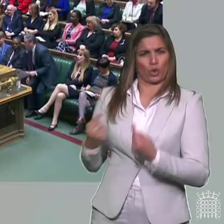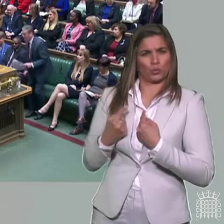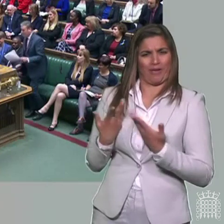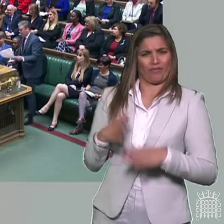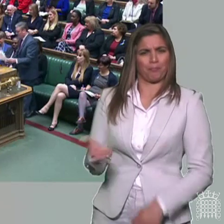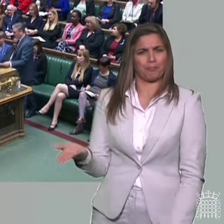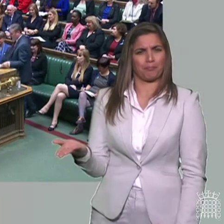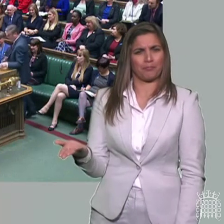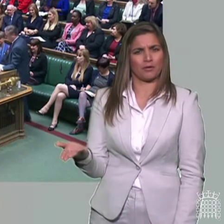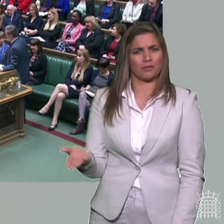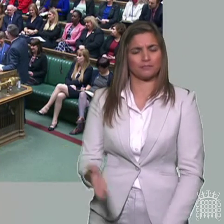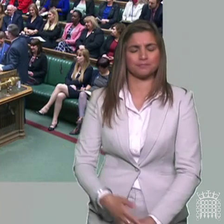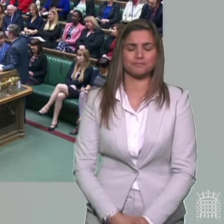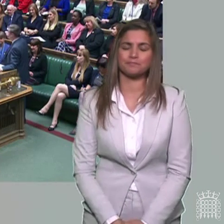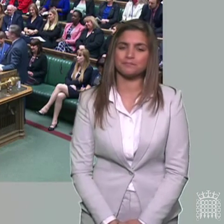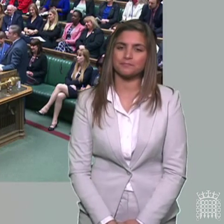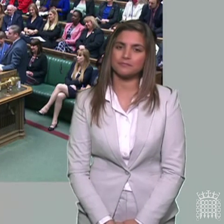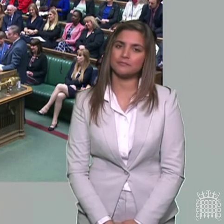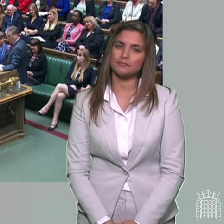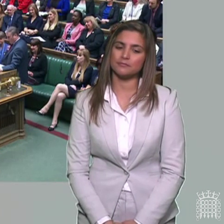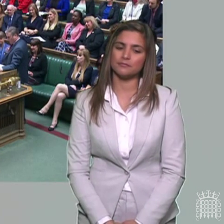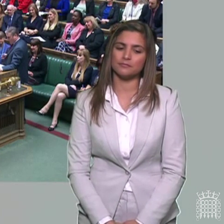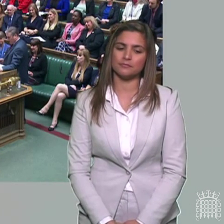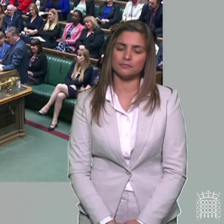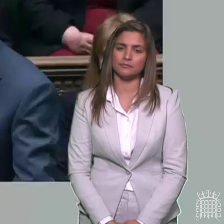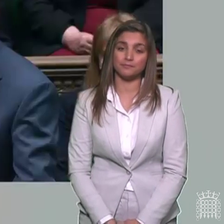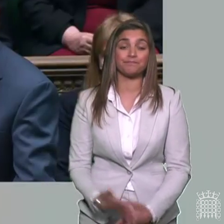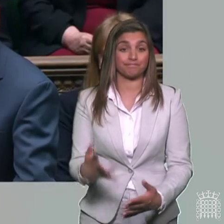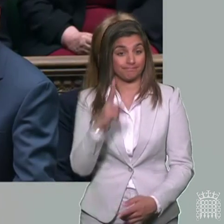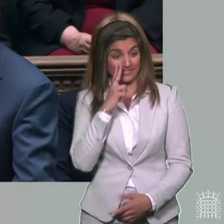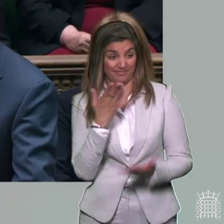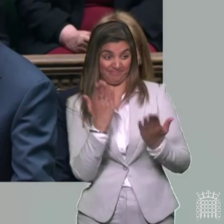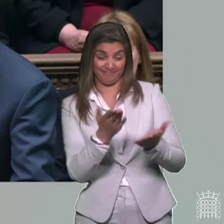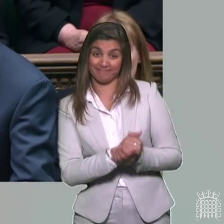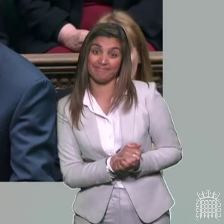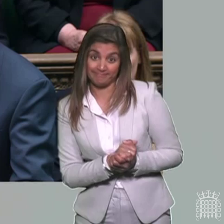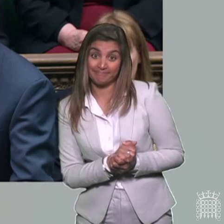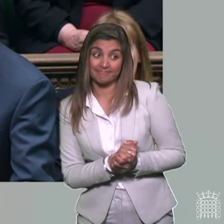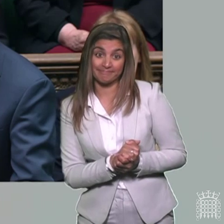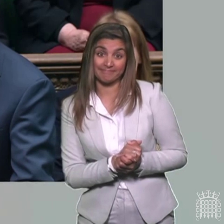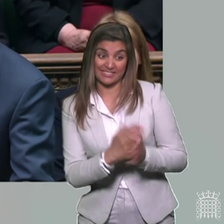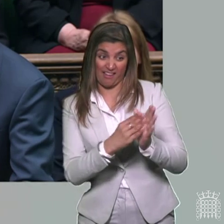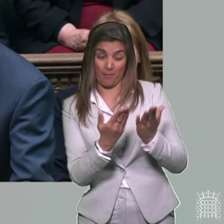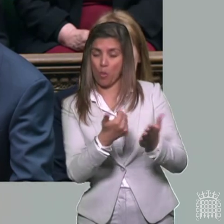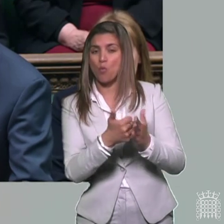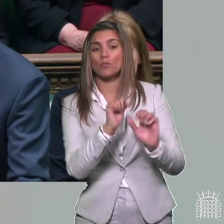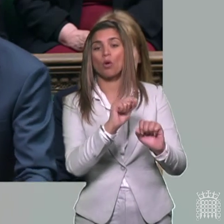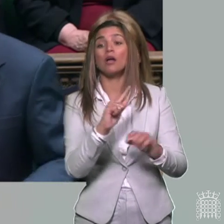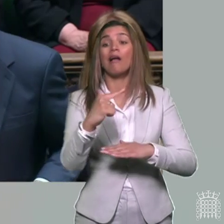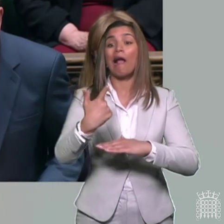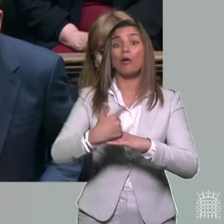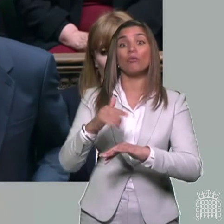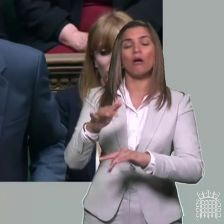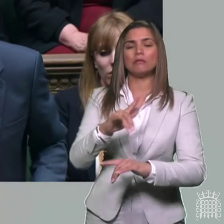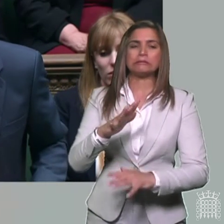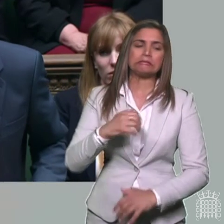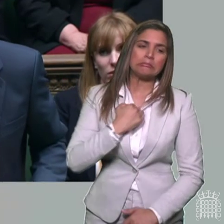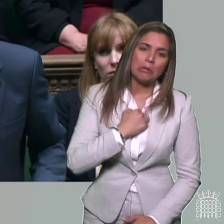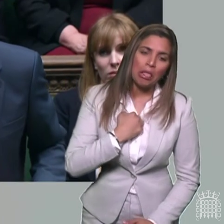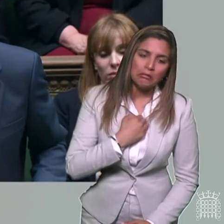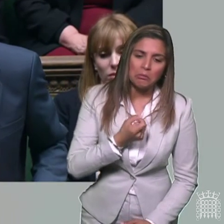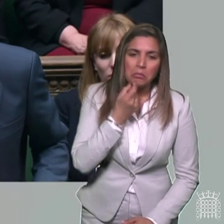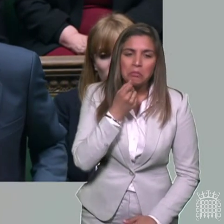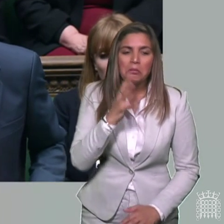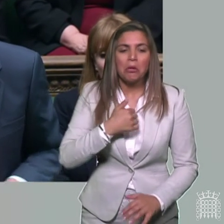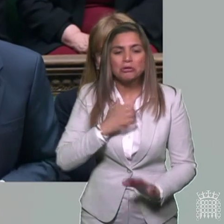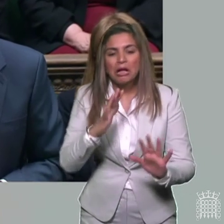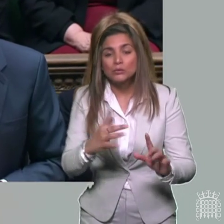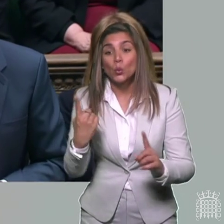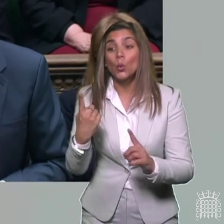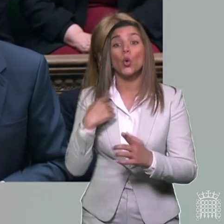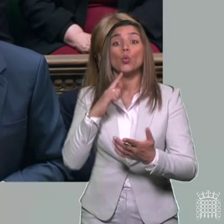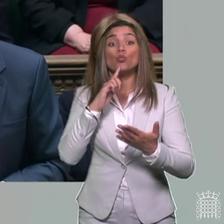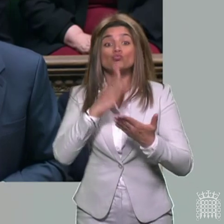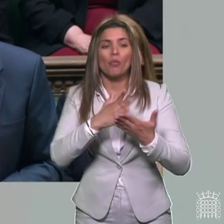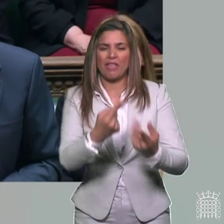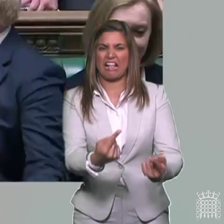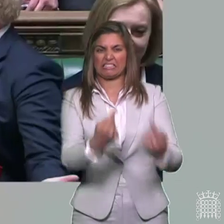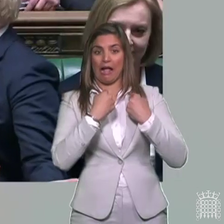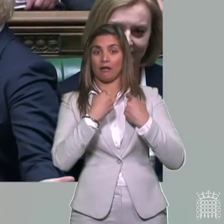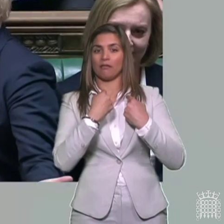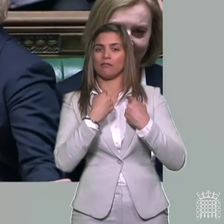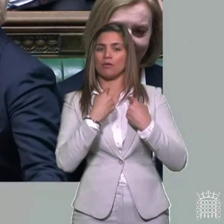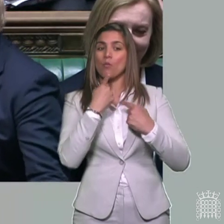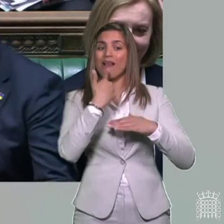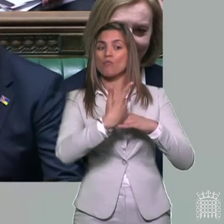That is how the right honourable Gentleman operates: a mealy-mouthed apology when the cameras roll; a vicious attack on those who tell the truth as soon as the cameras are off.